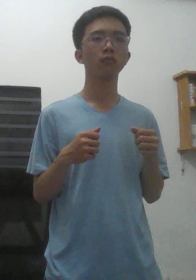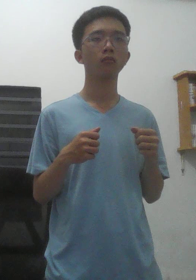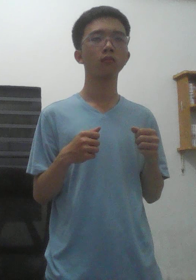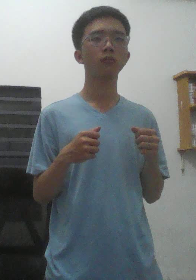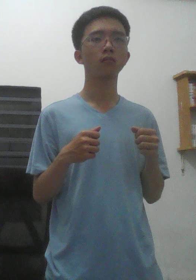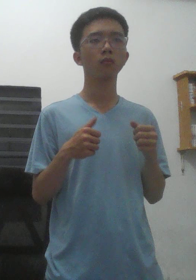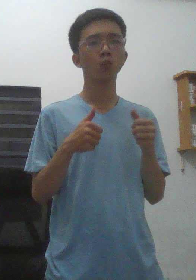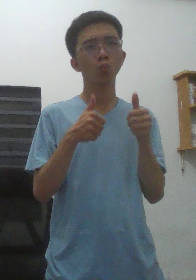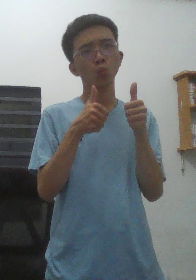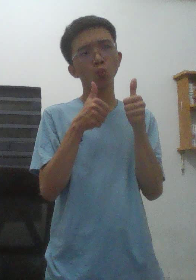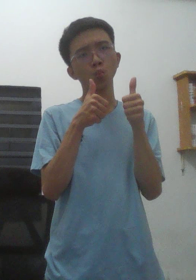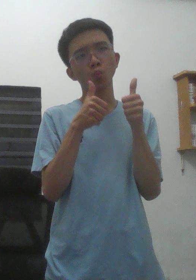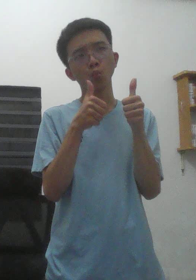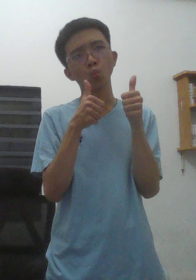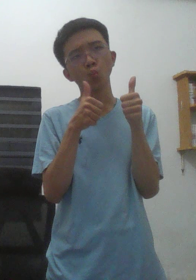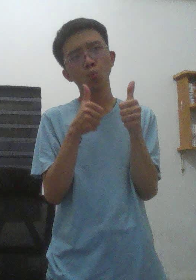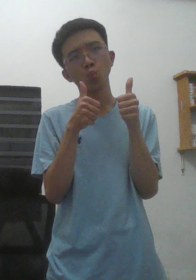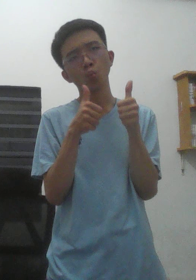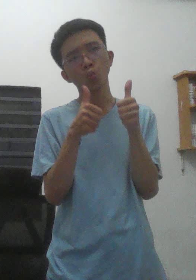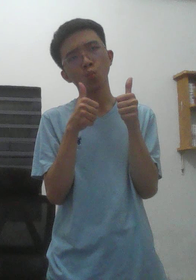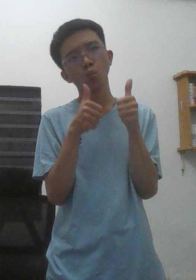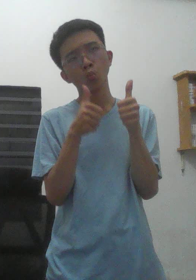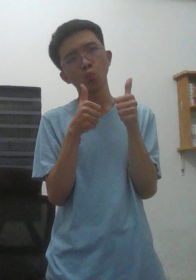rat tot